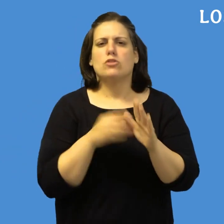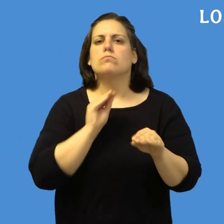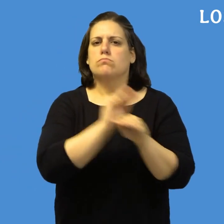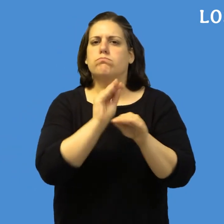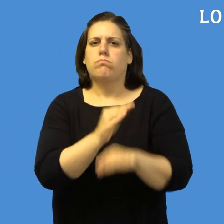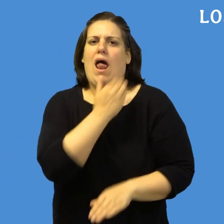cuidar